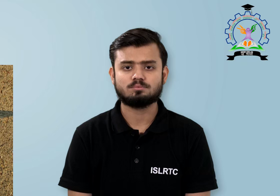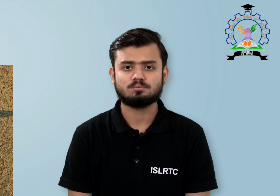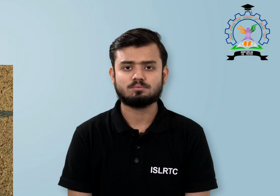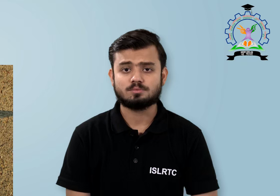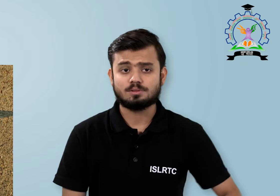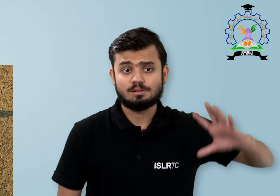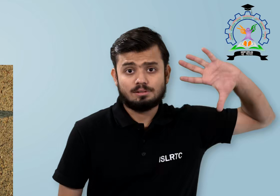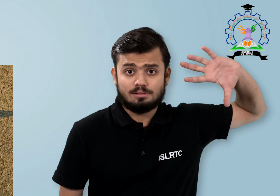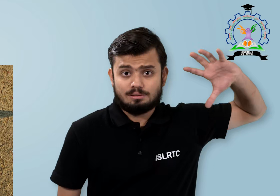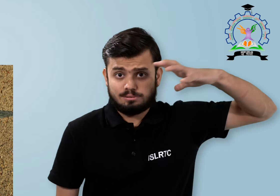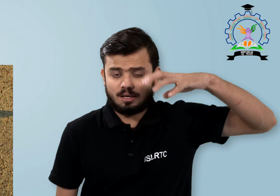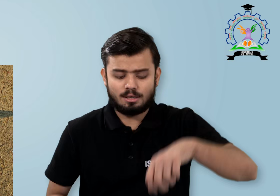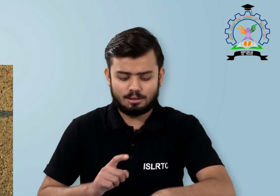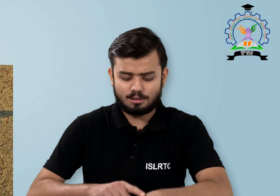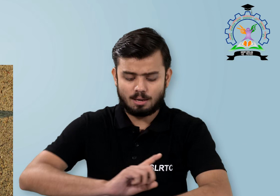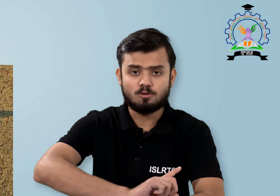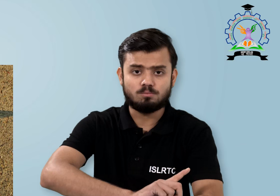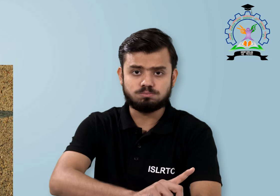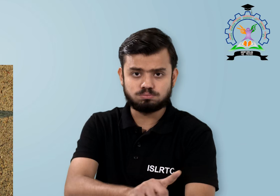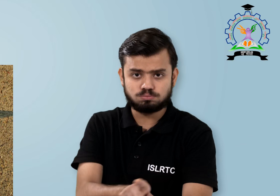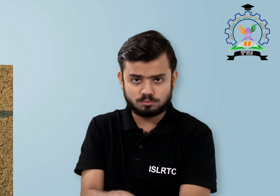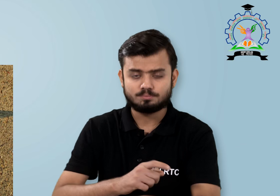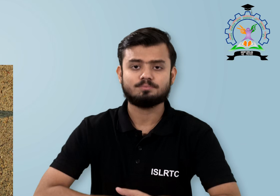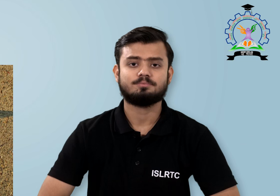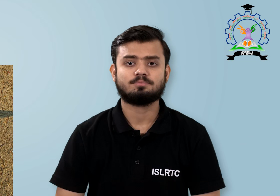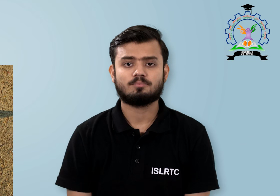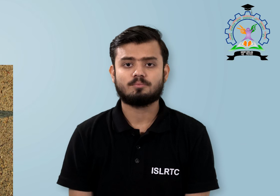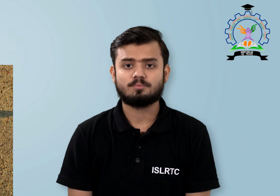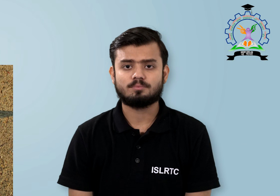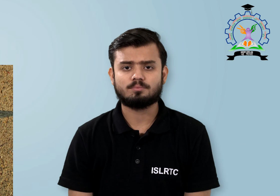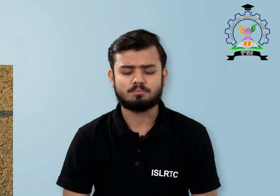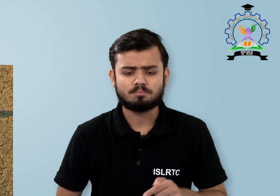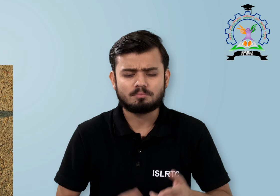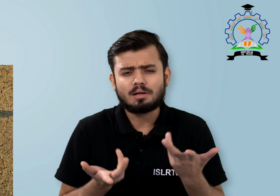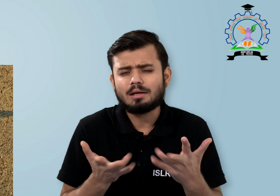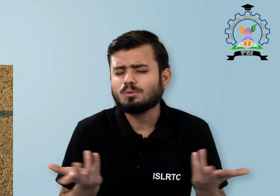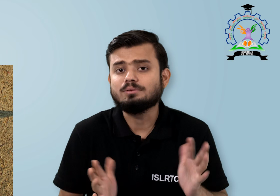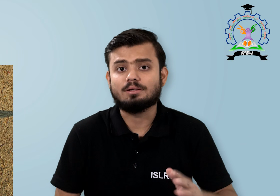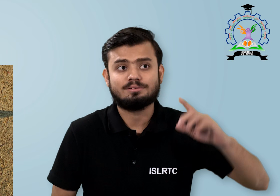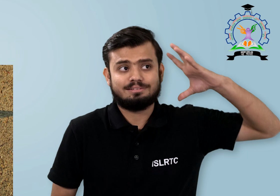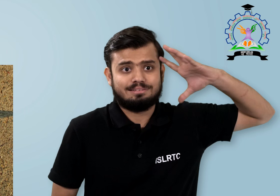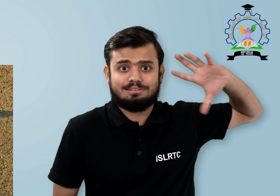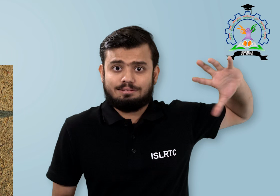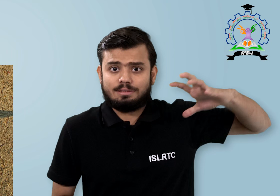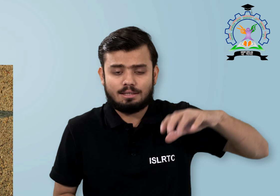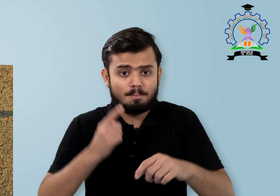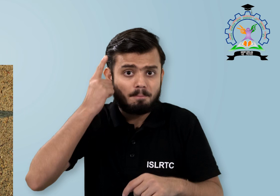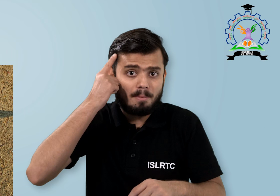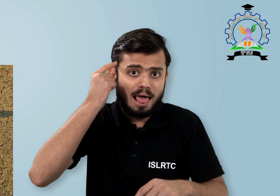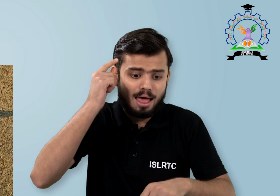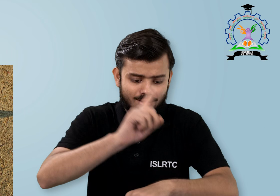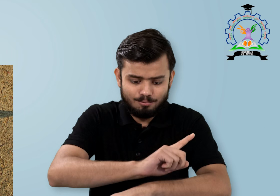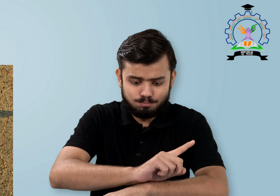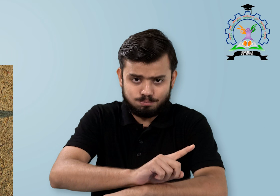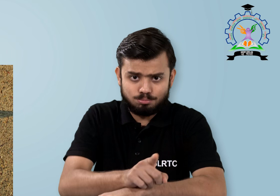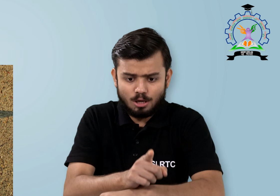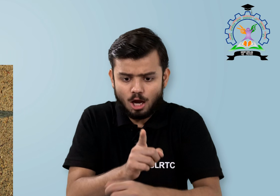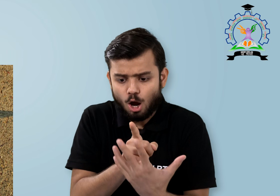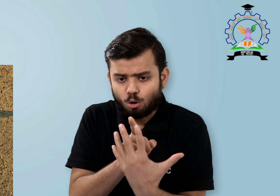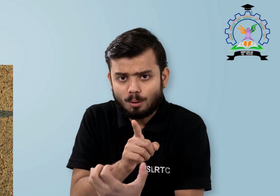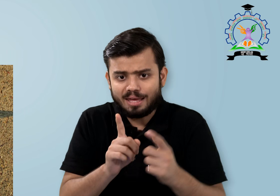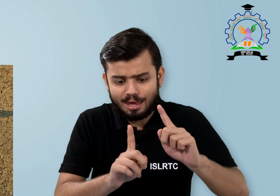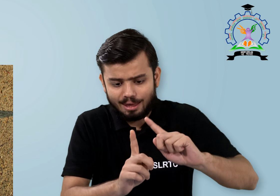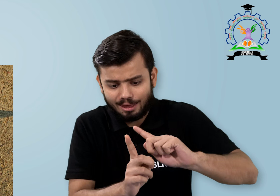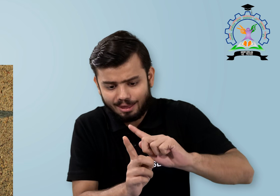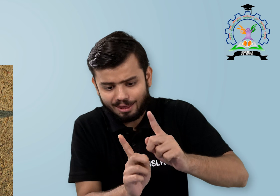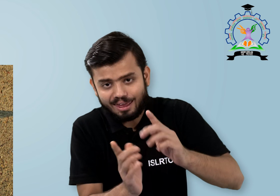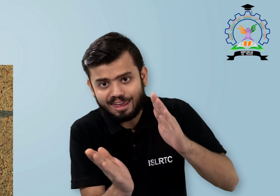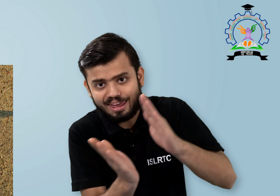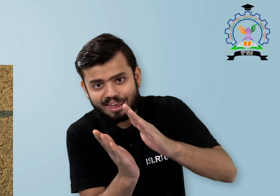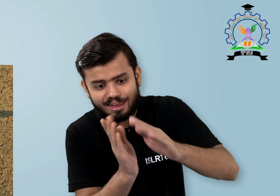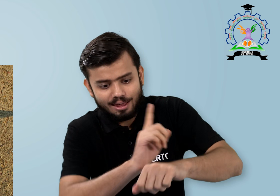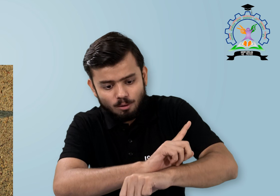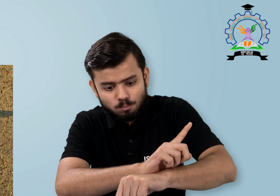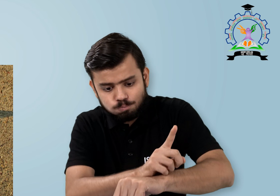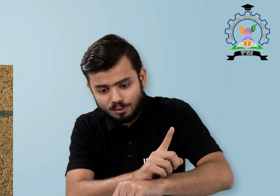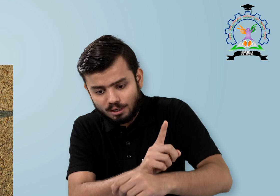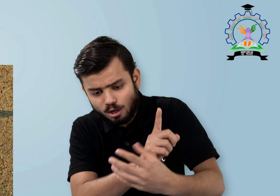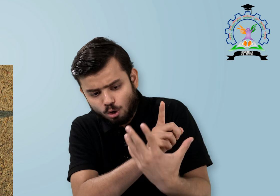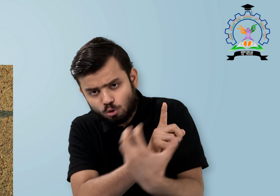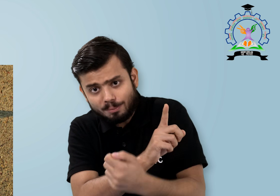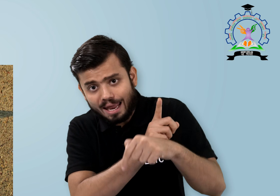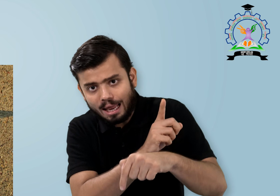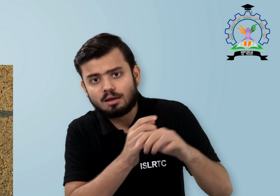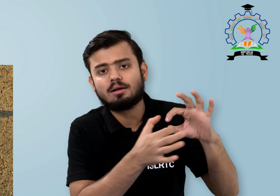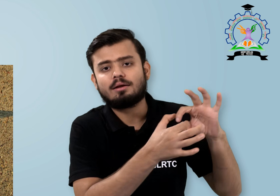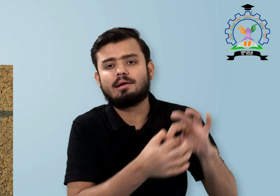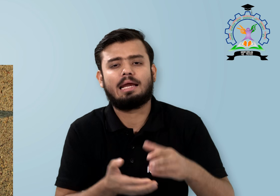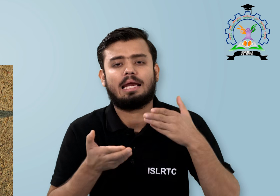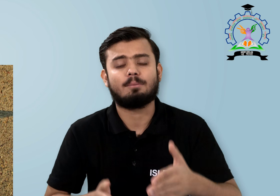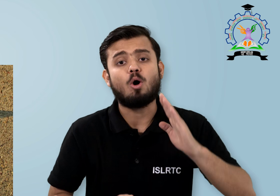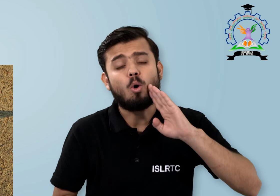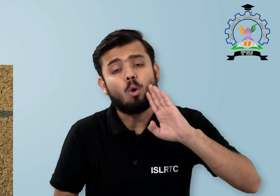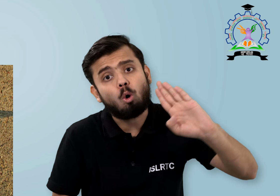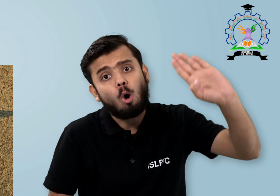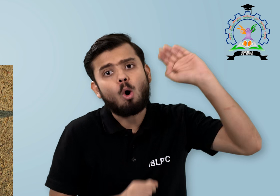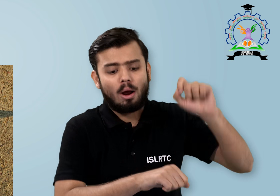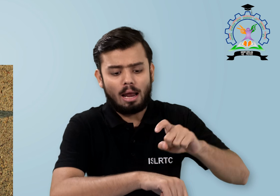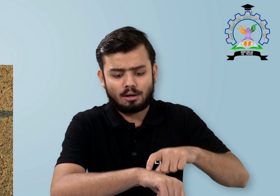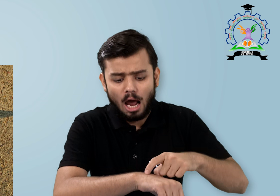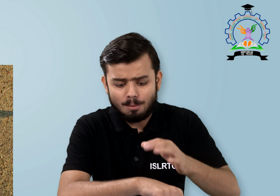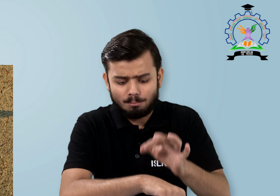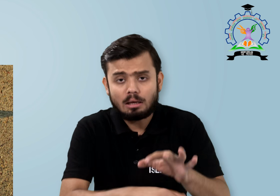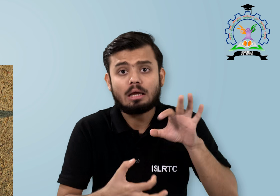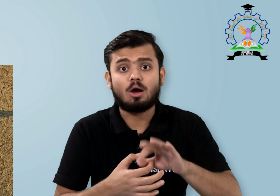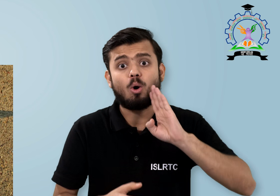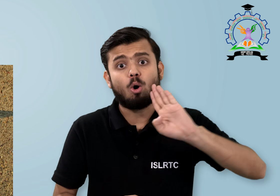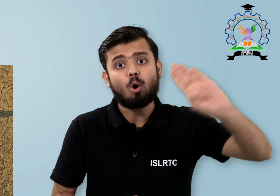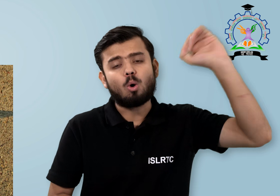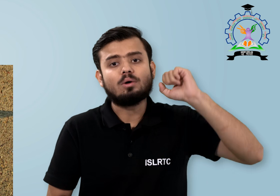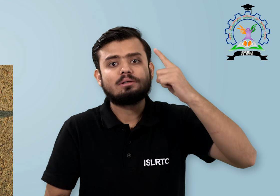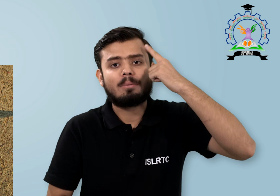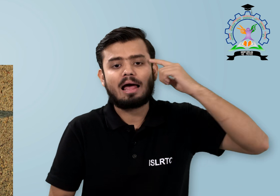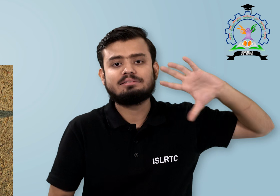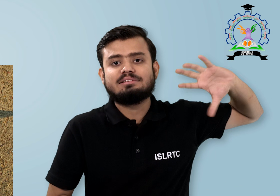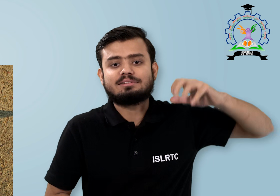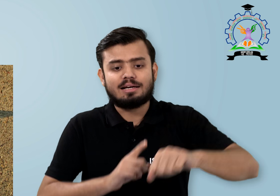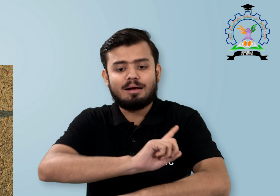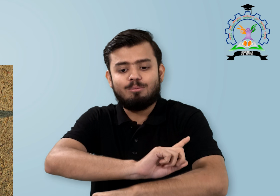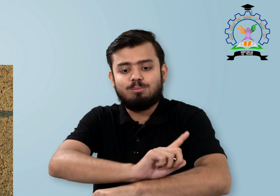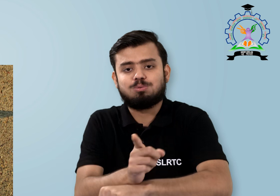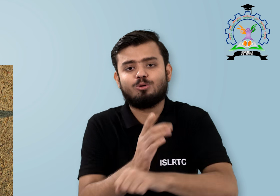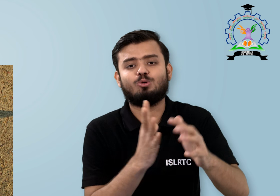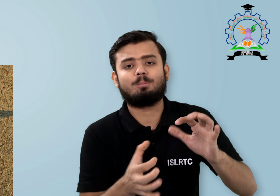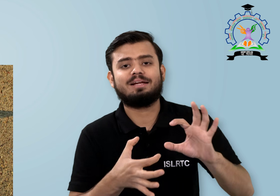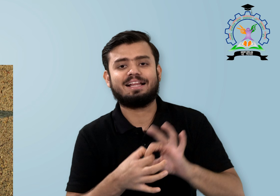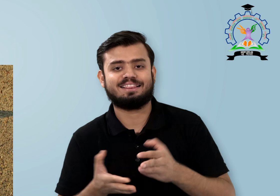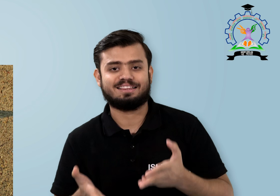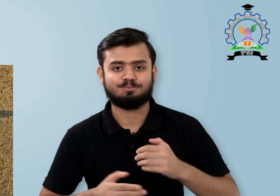Sundial A sundial measures time by the position of the shadow cast by the sun. It is the oldest known instruments for telling time.